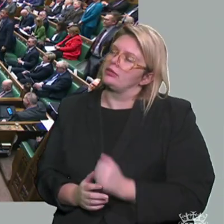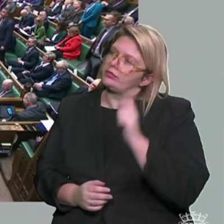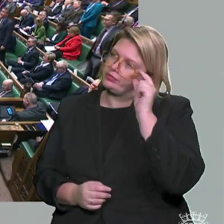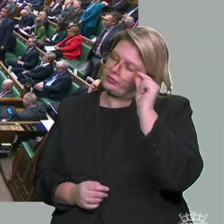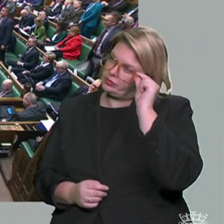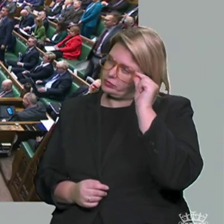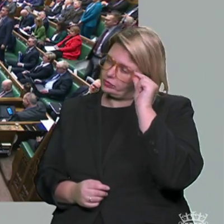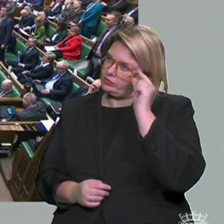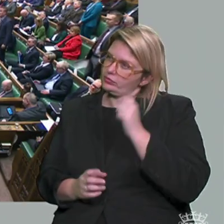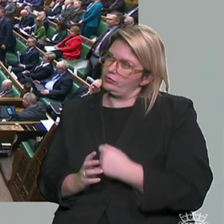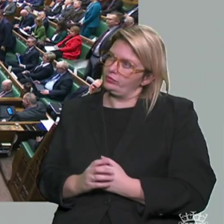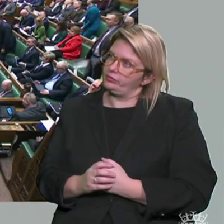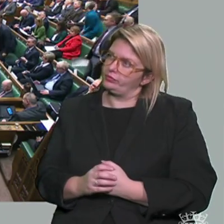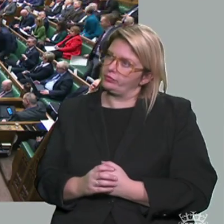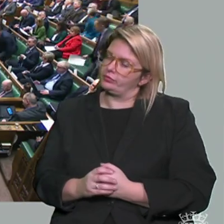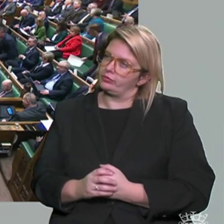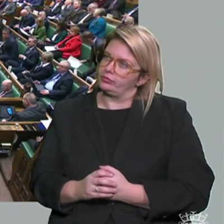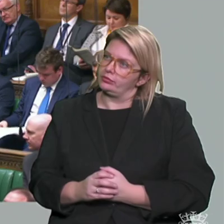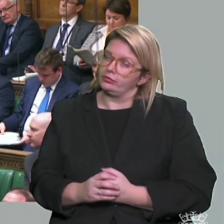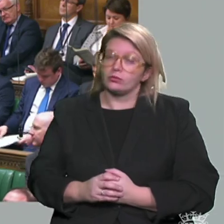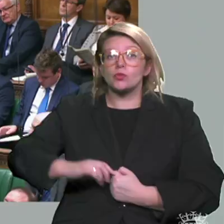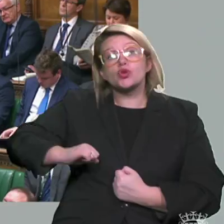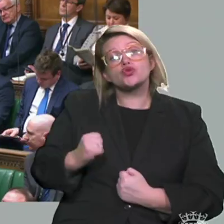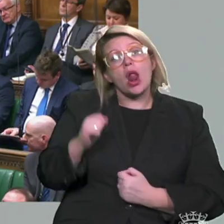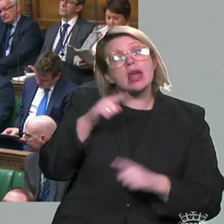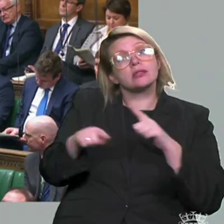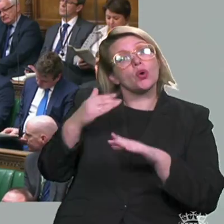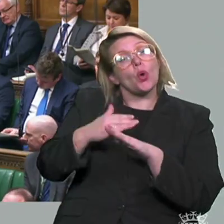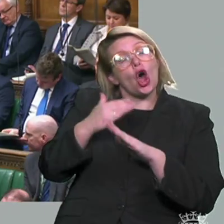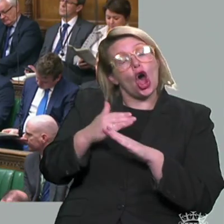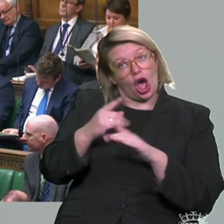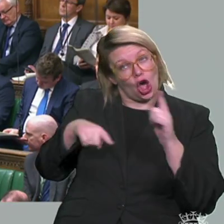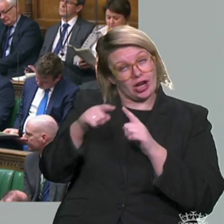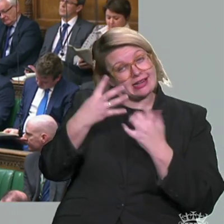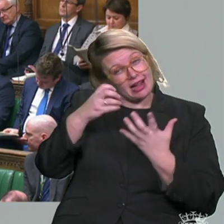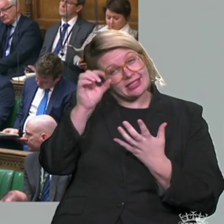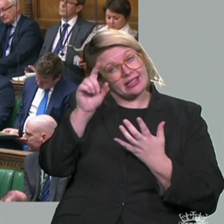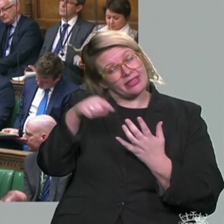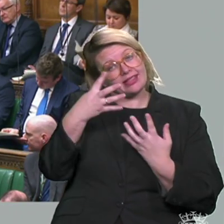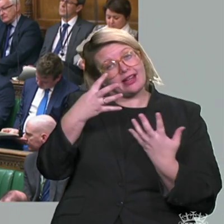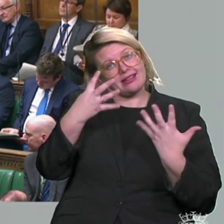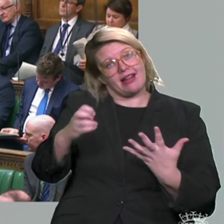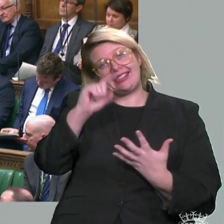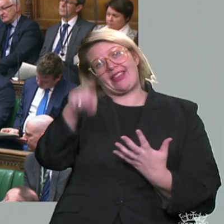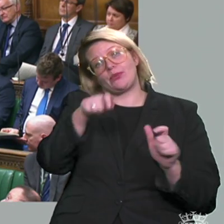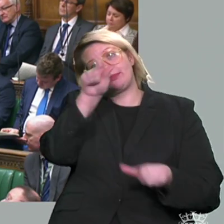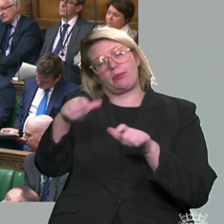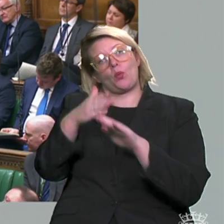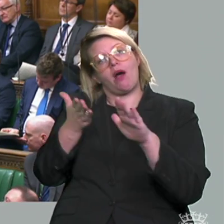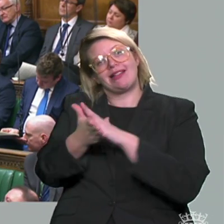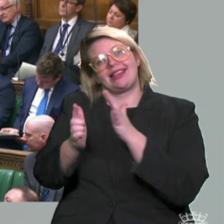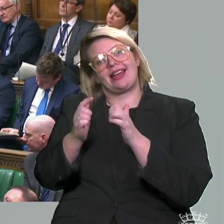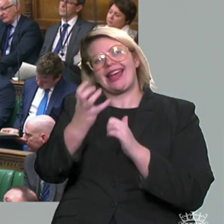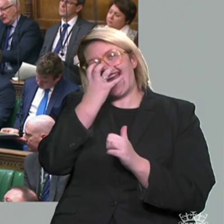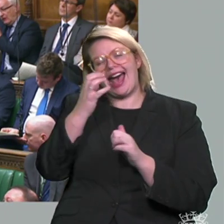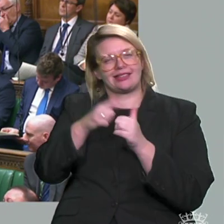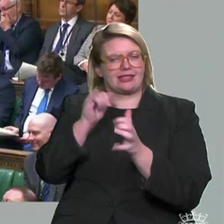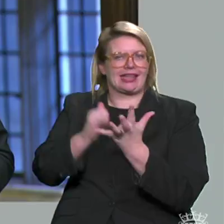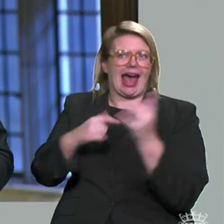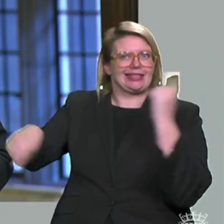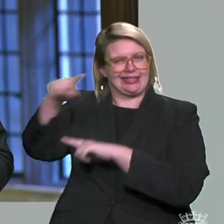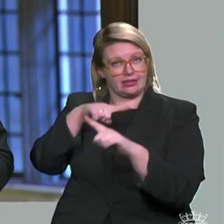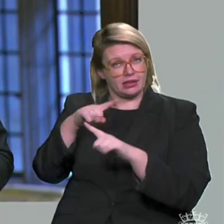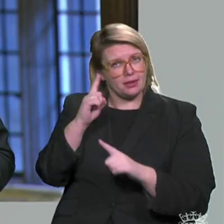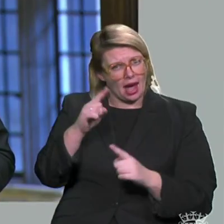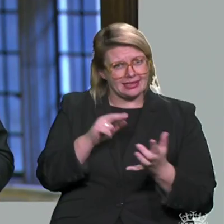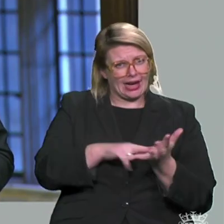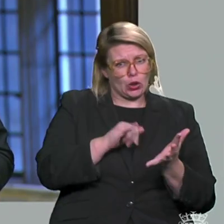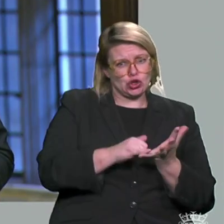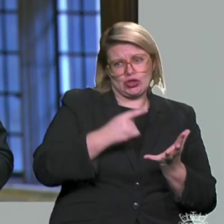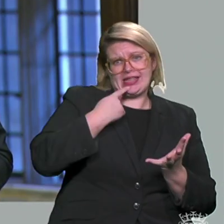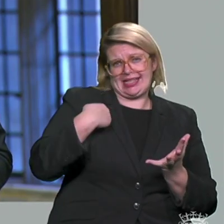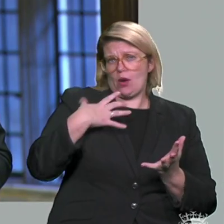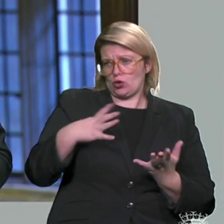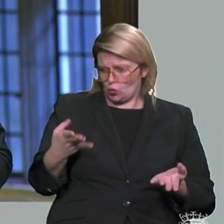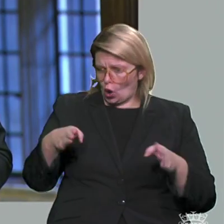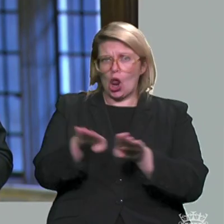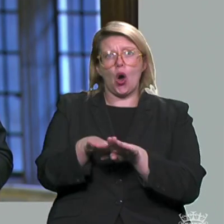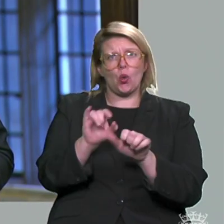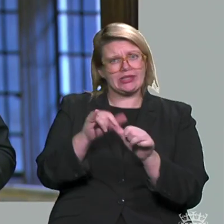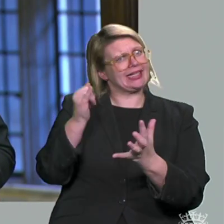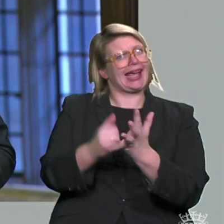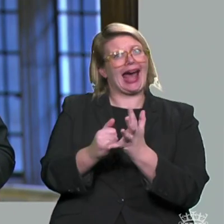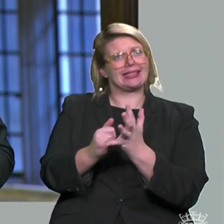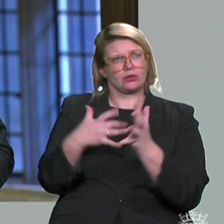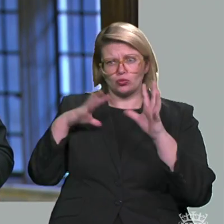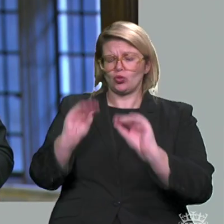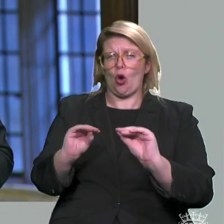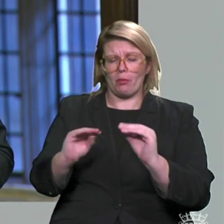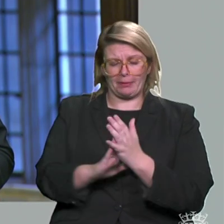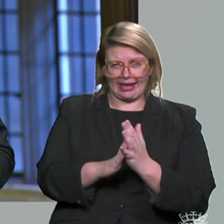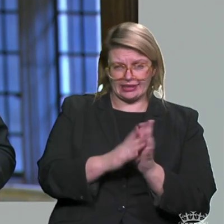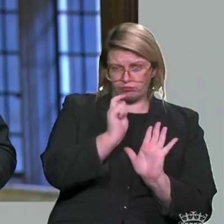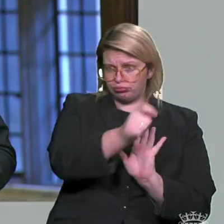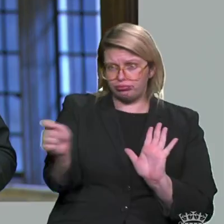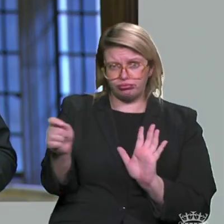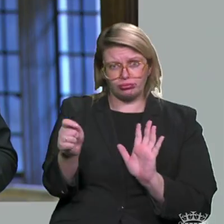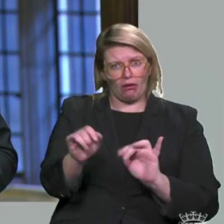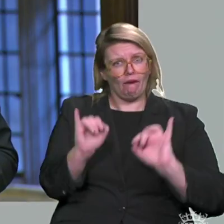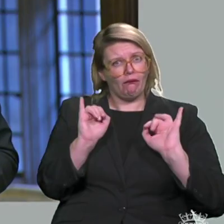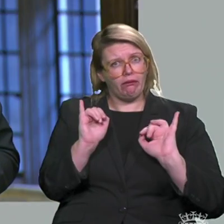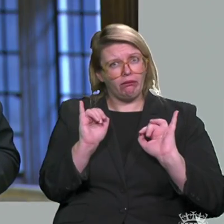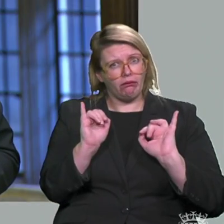Scotland’s oil and gas industry supports 90,000 Scottish jobs, but yesterday Nicola Sturgeon’s SNP Government published plans calling for the shutdown of the industry as fast as possible and an end to new exploration.